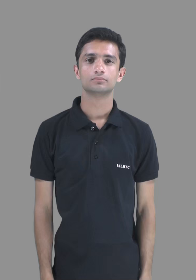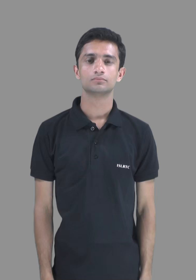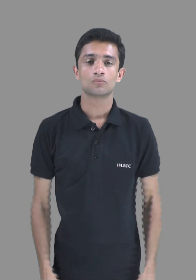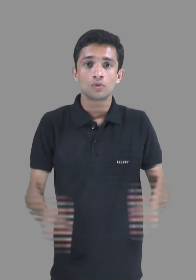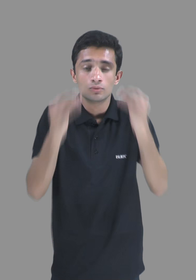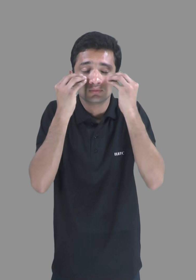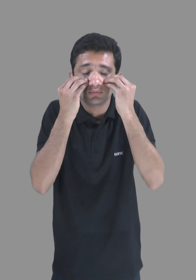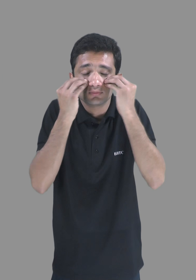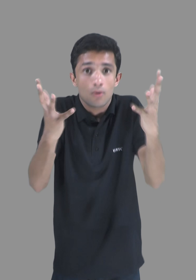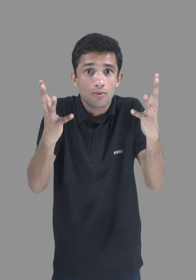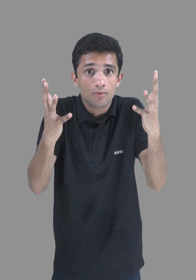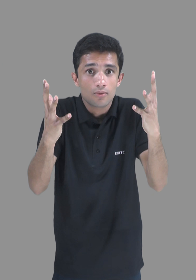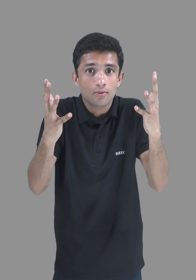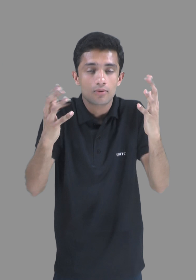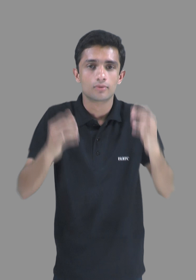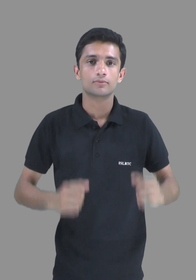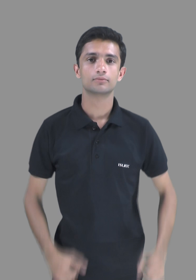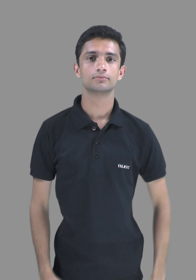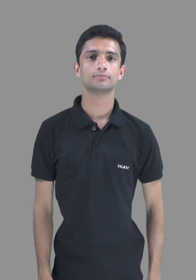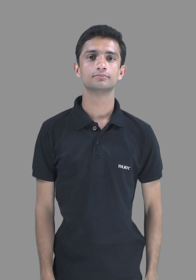Surprised Shocked